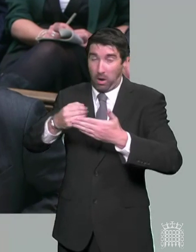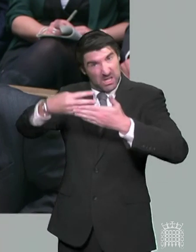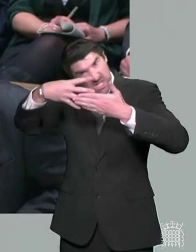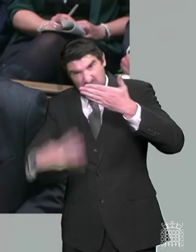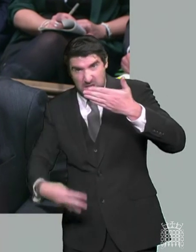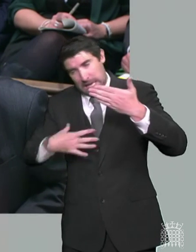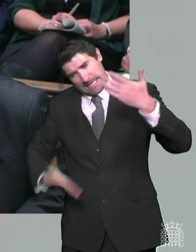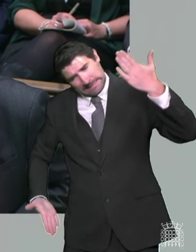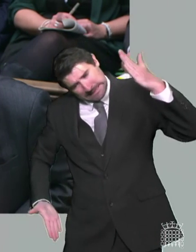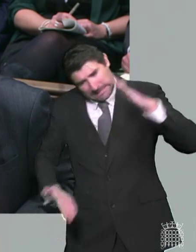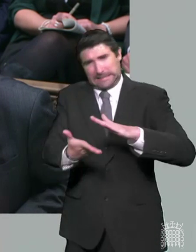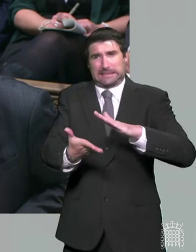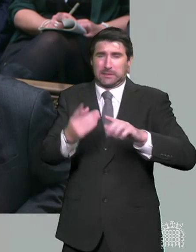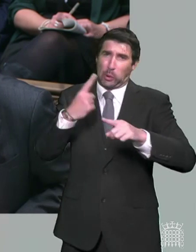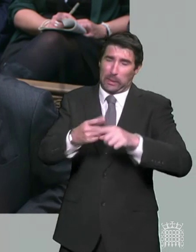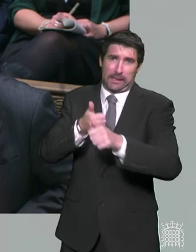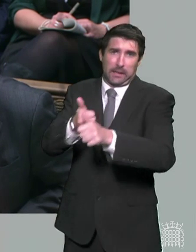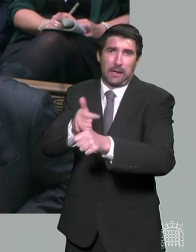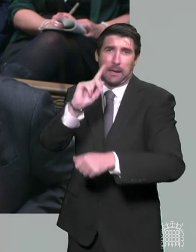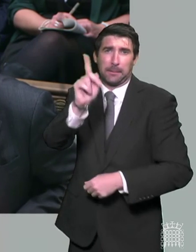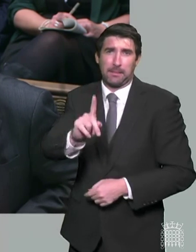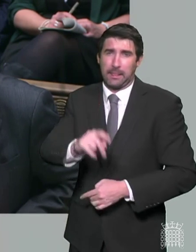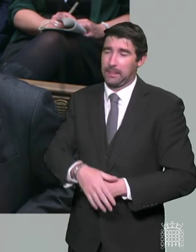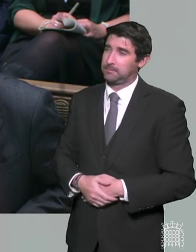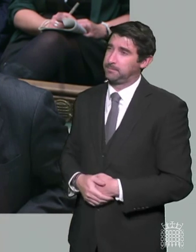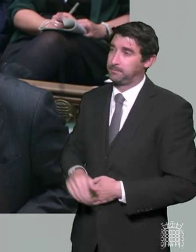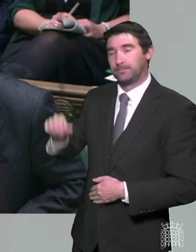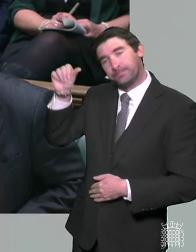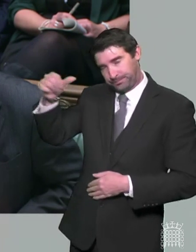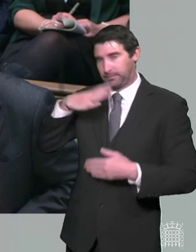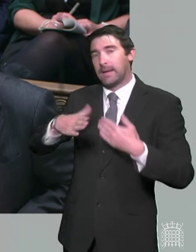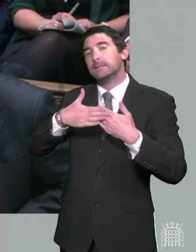The honourable Lady is entirely right. We must focus ever more on mental health.